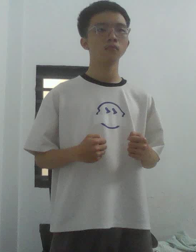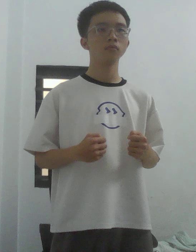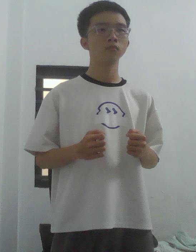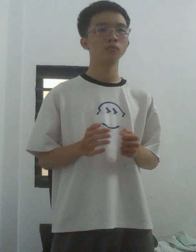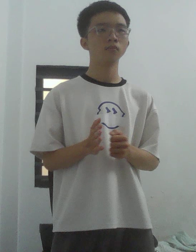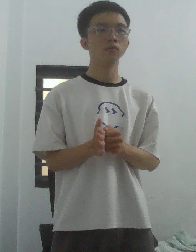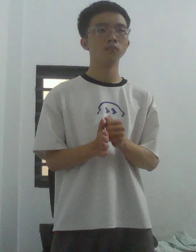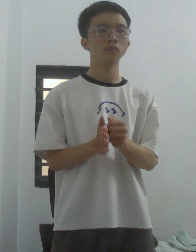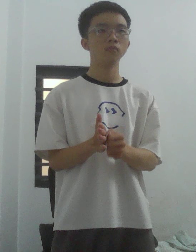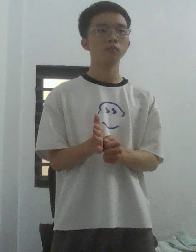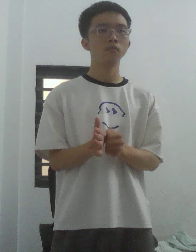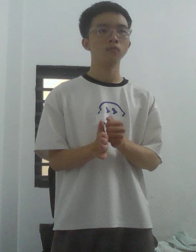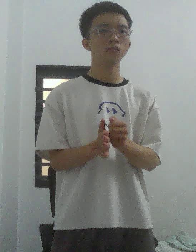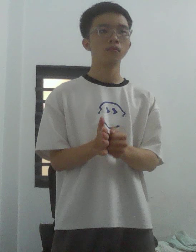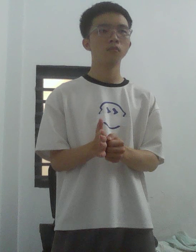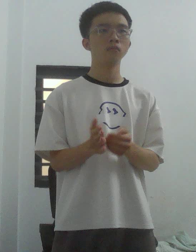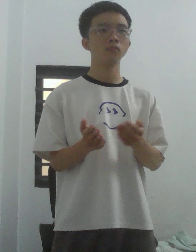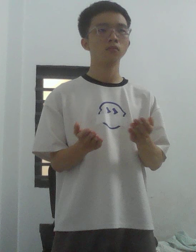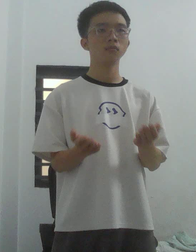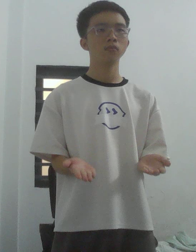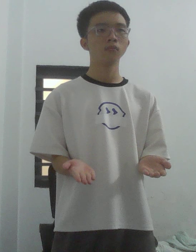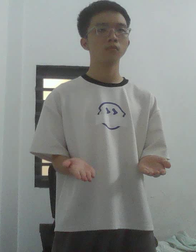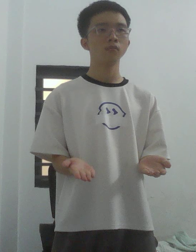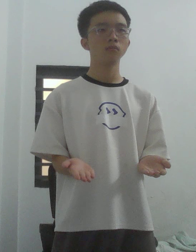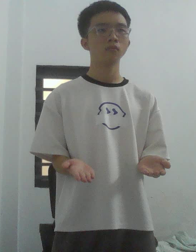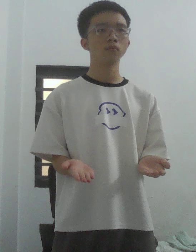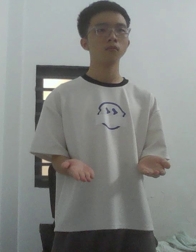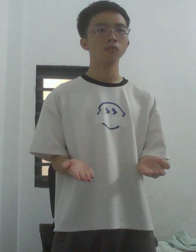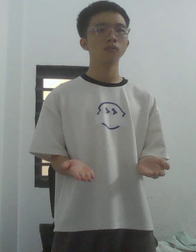thang nay